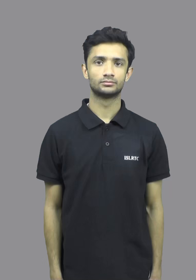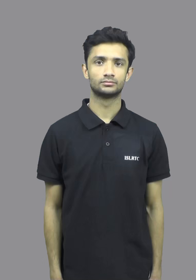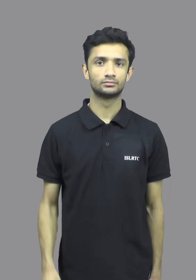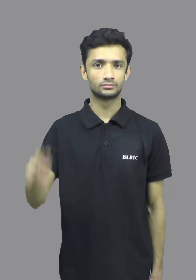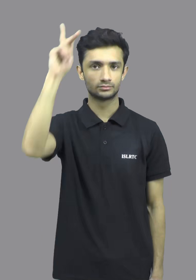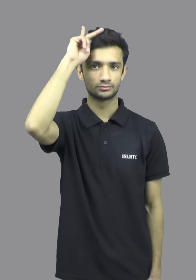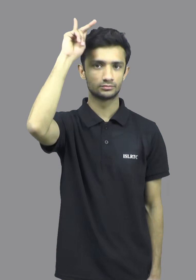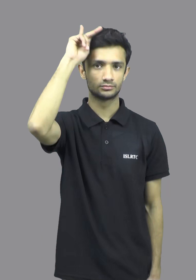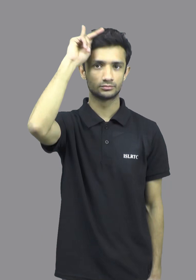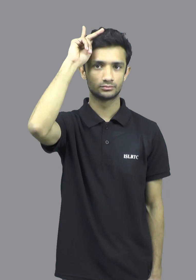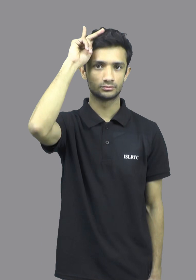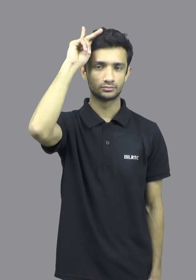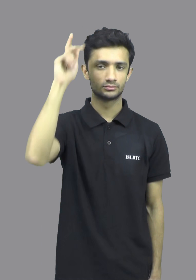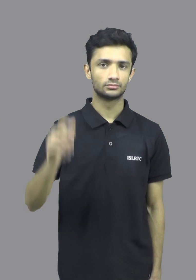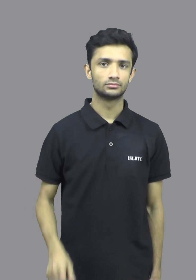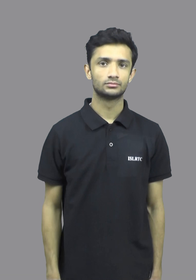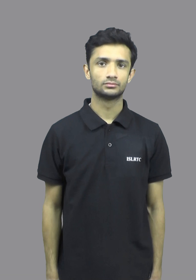Pakistan